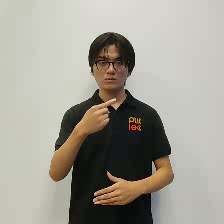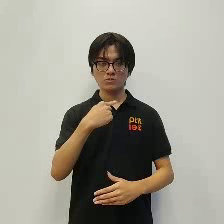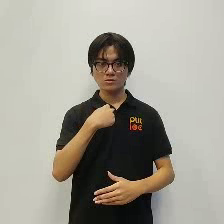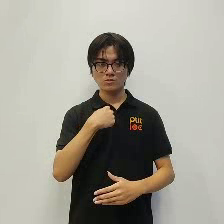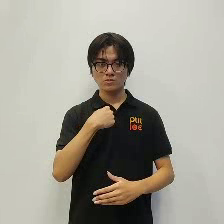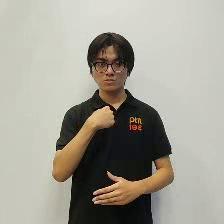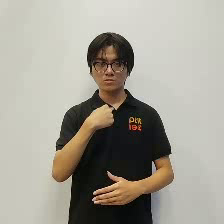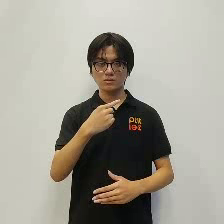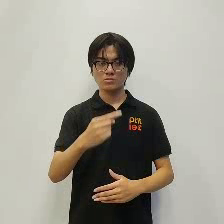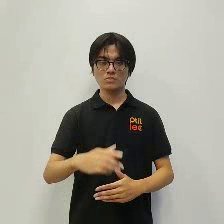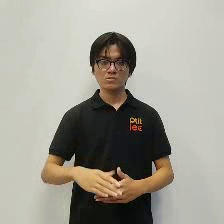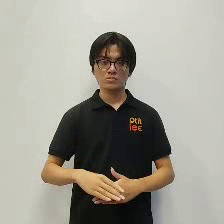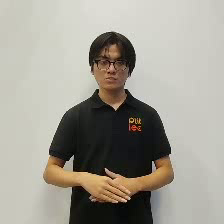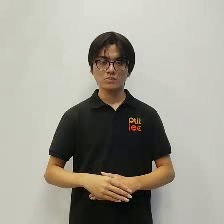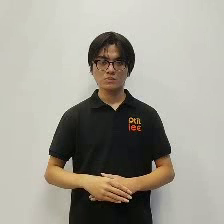Tôi